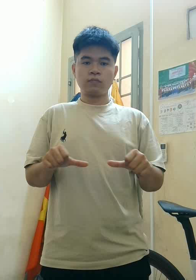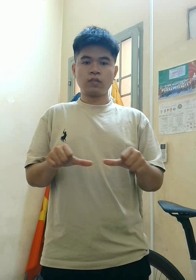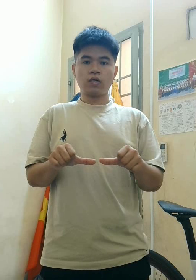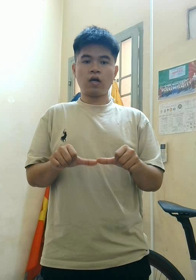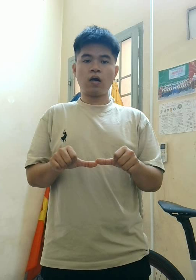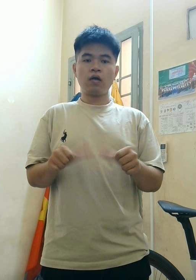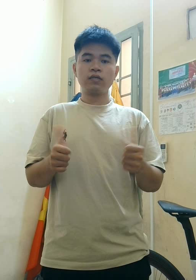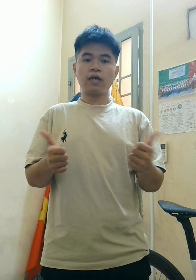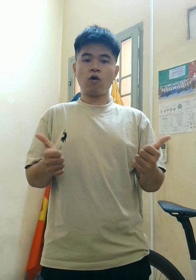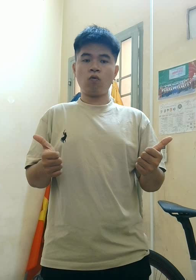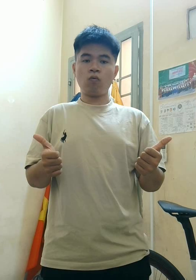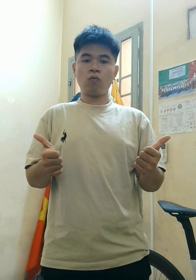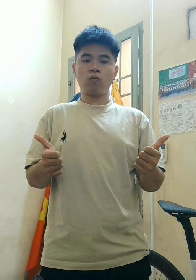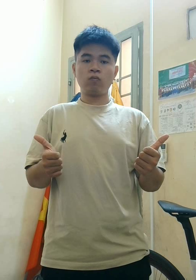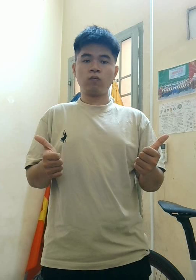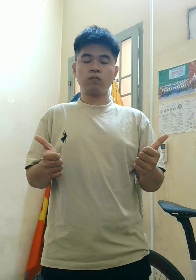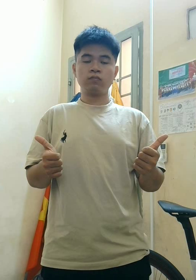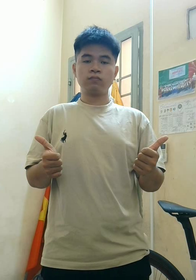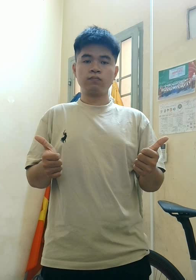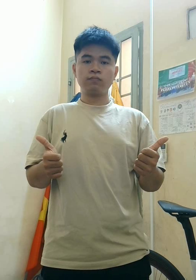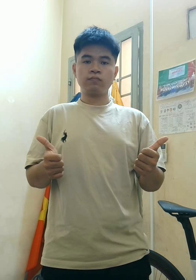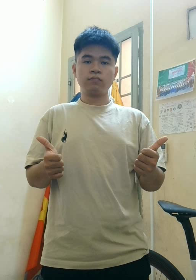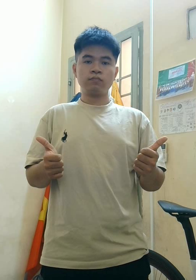o dau